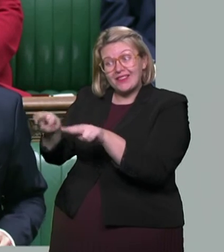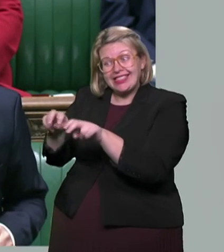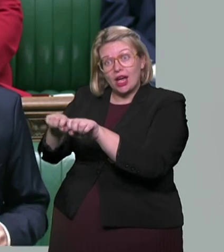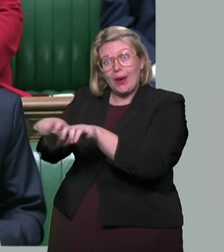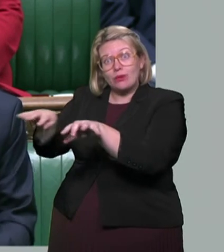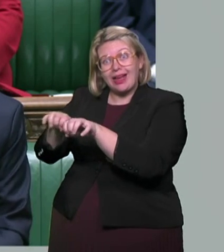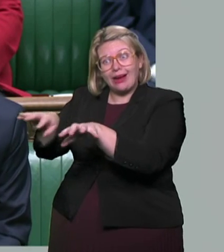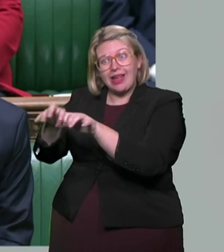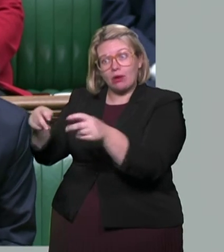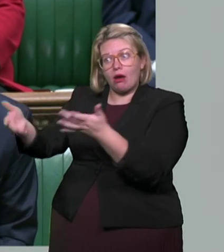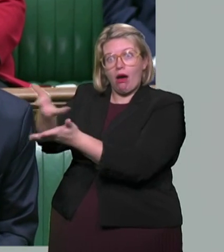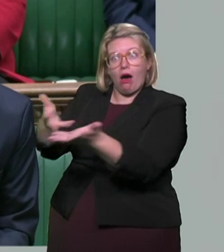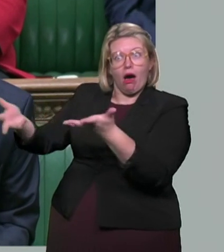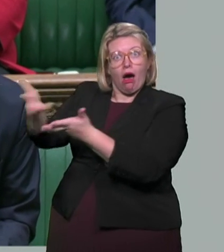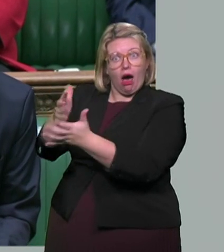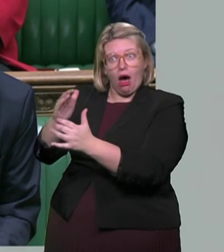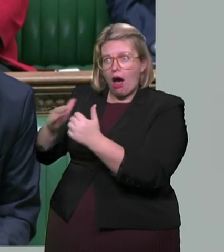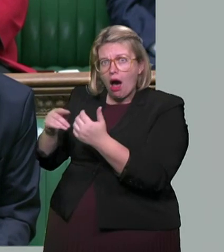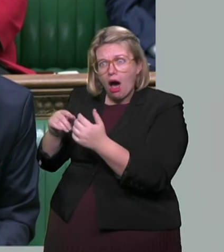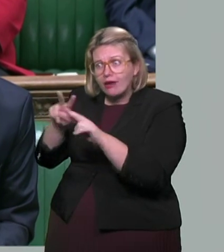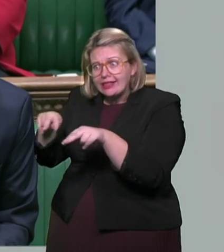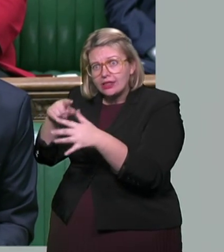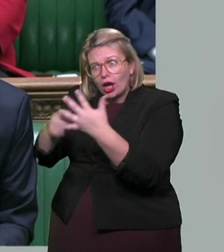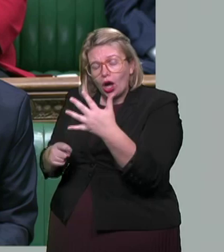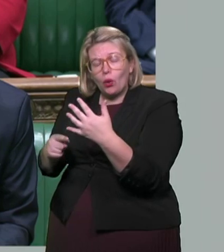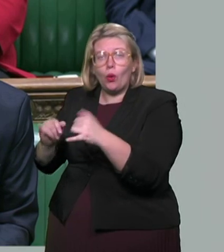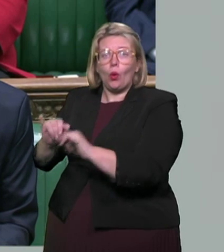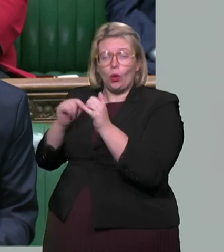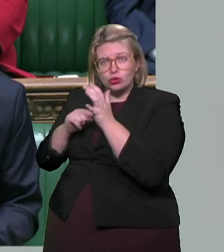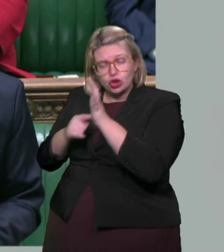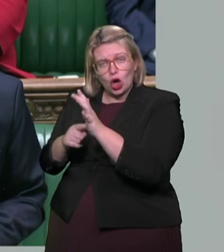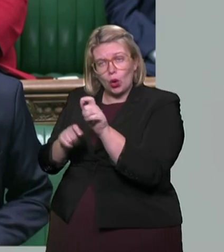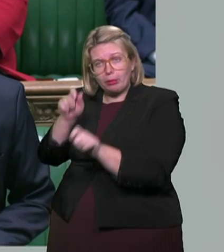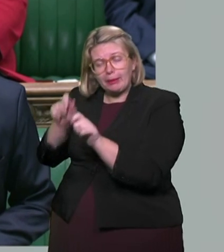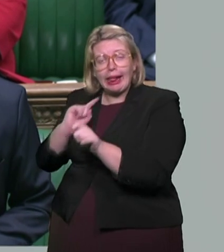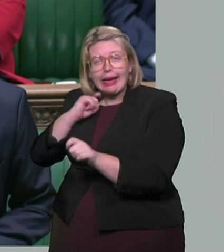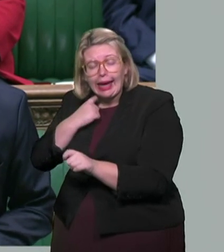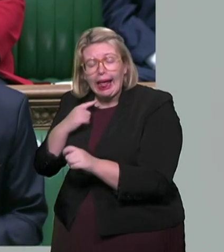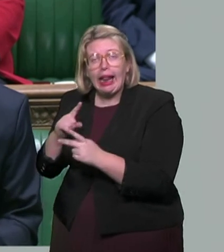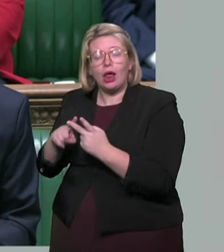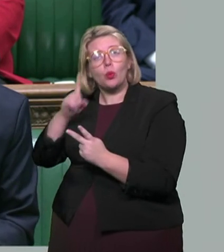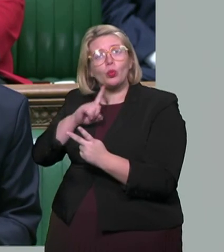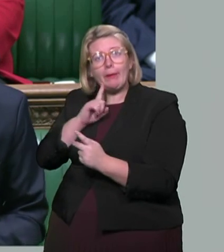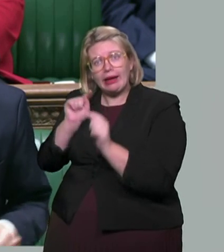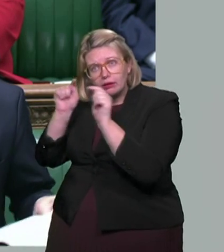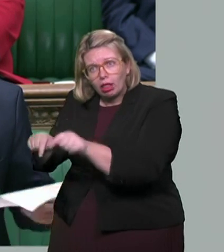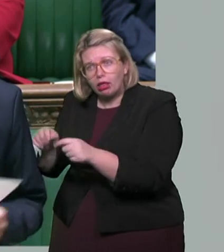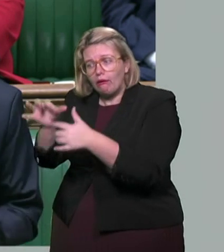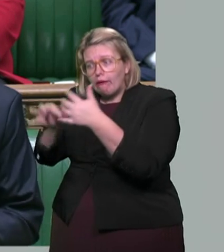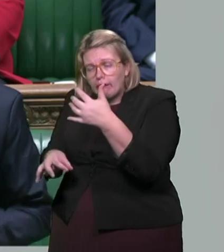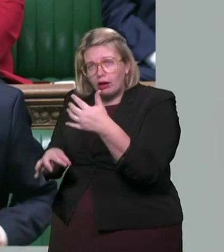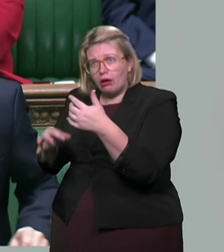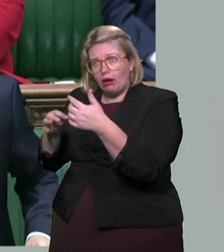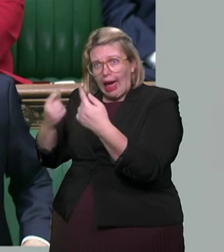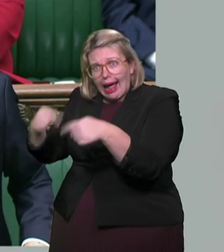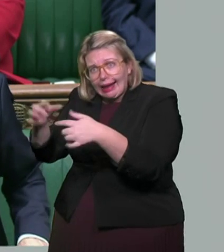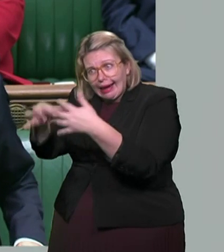Some of those posts are illegal; all of them are harmful.